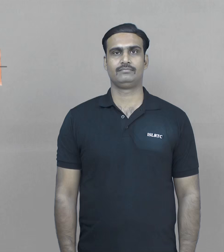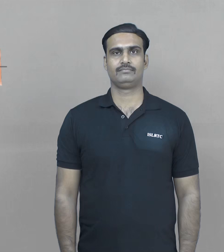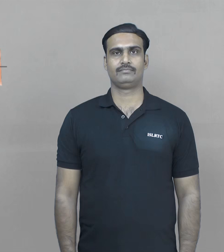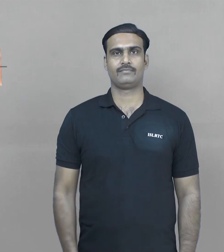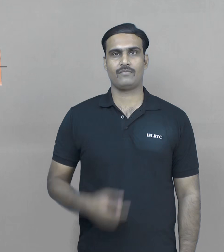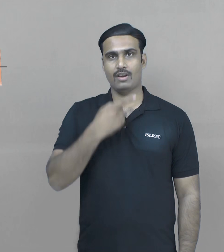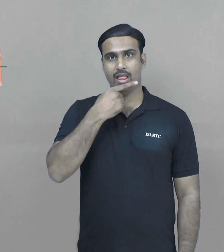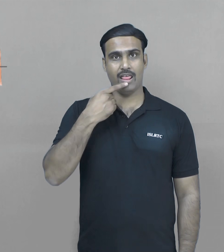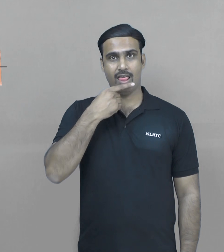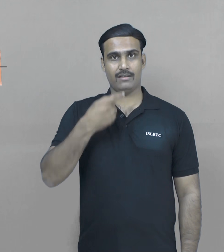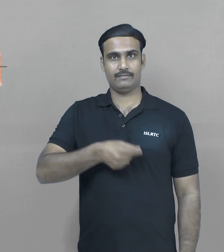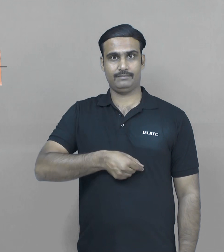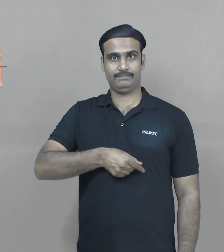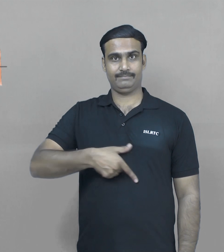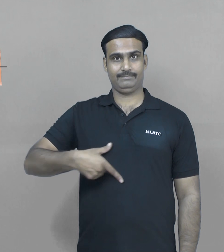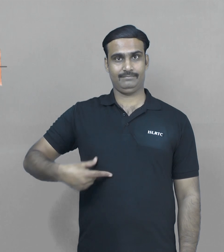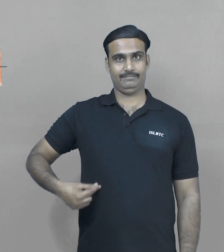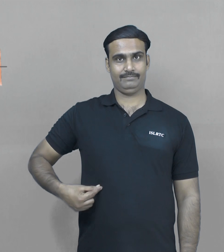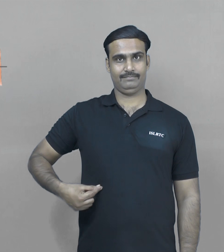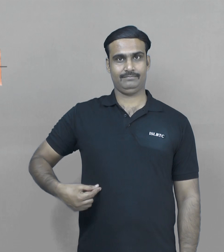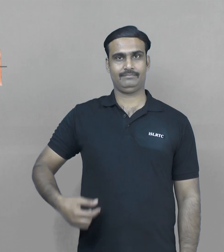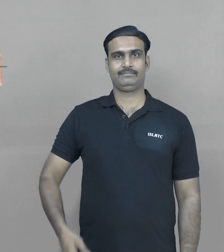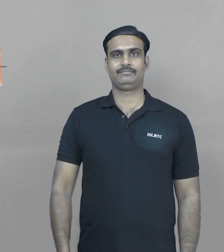Liver